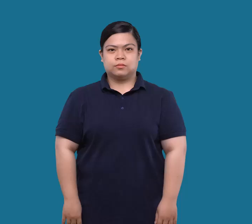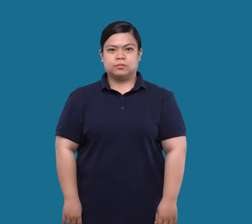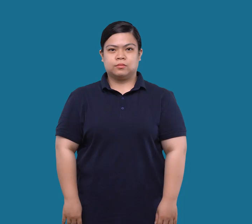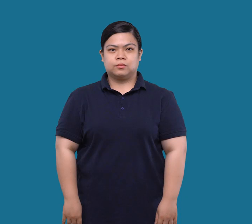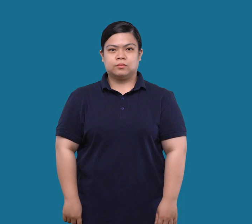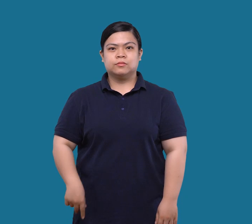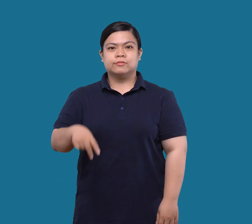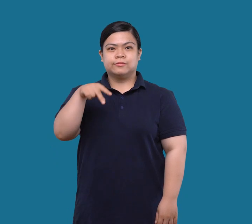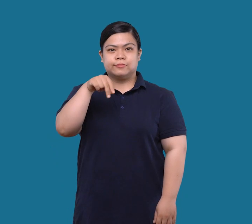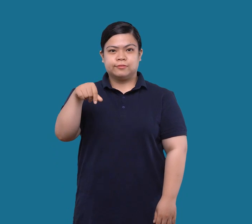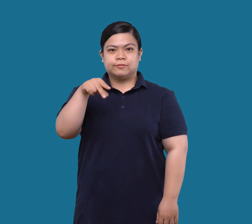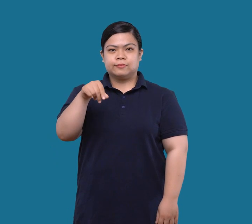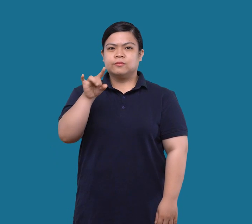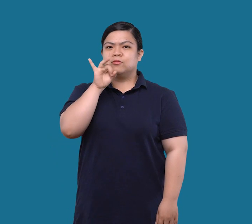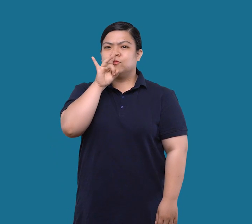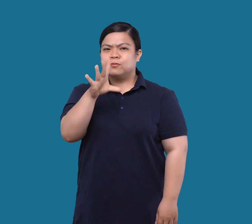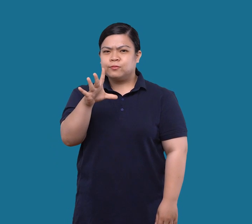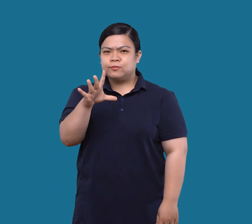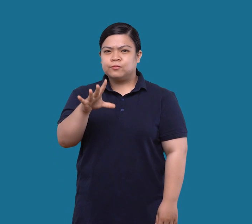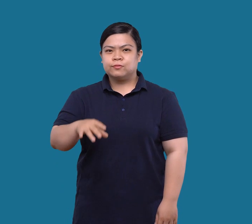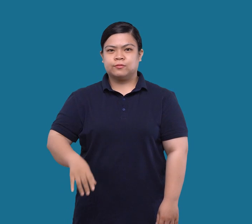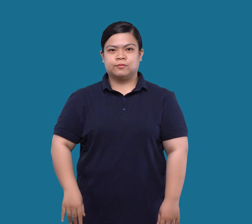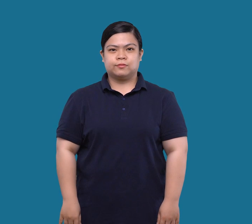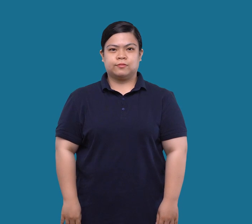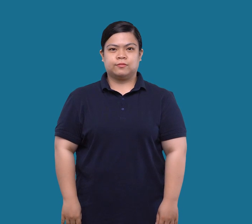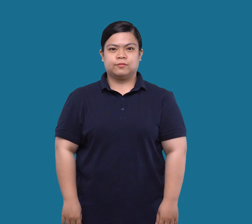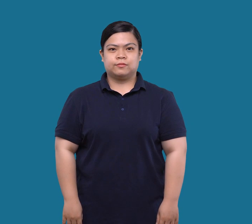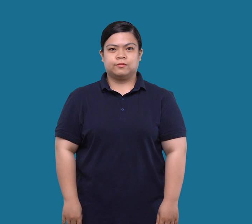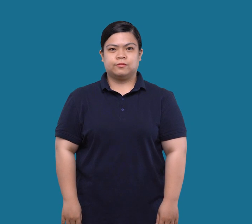chanh nóng